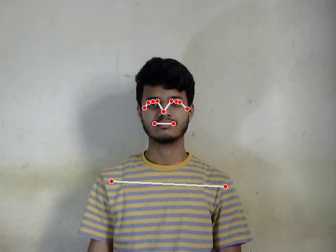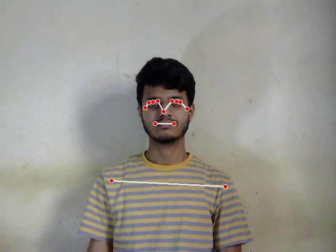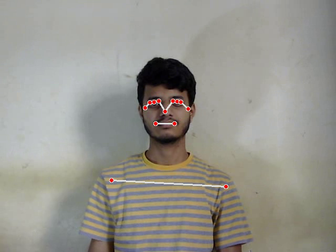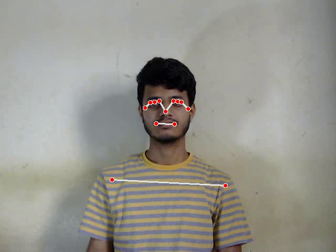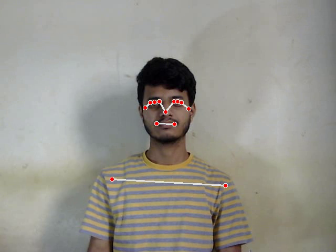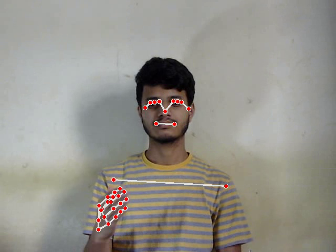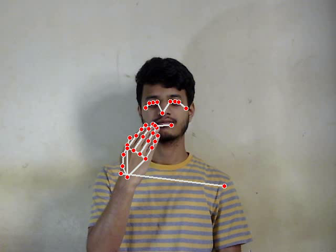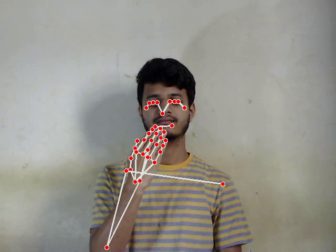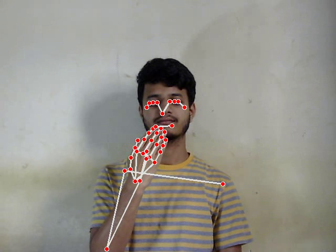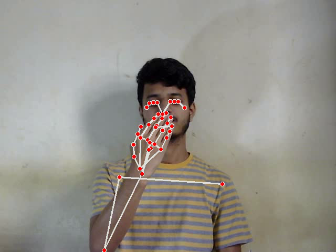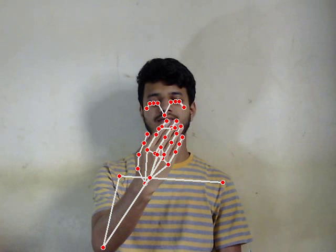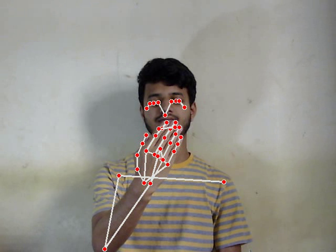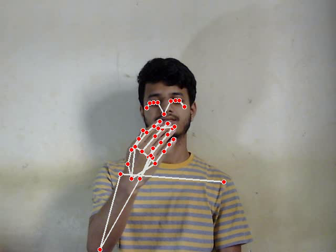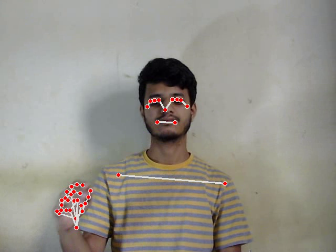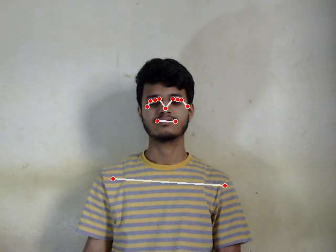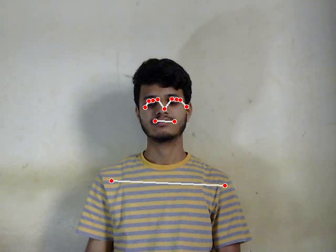thank you